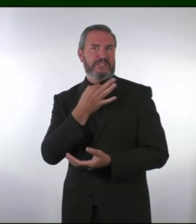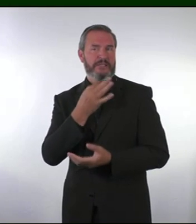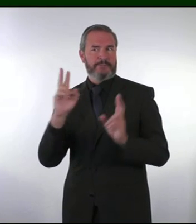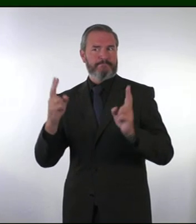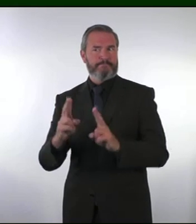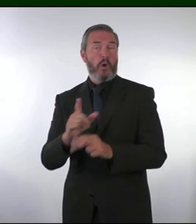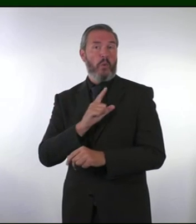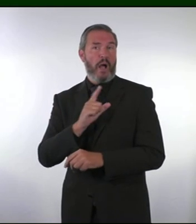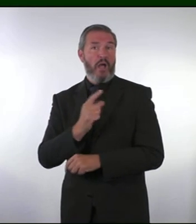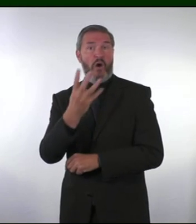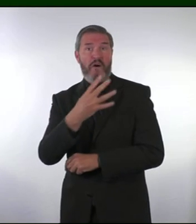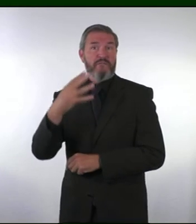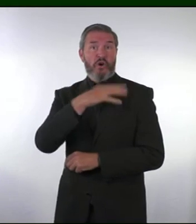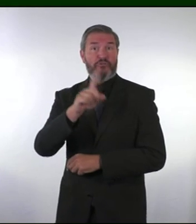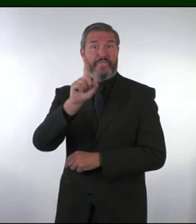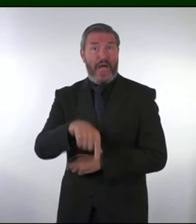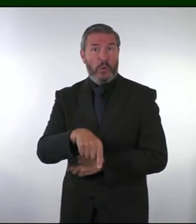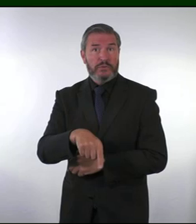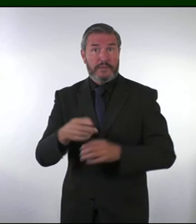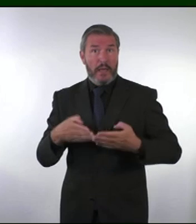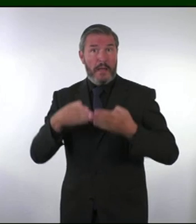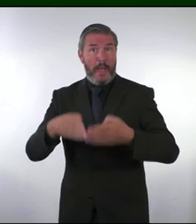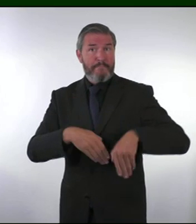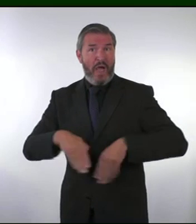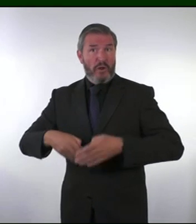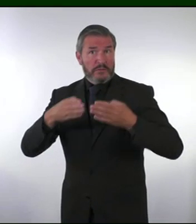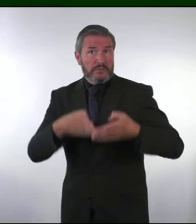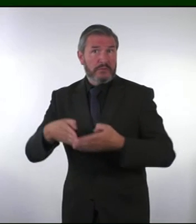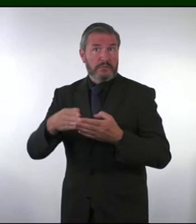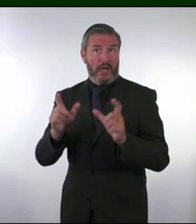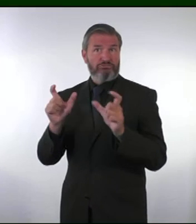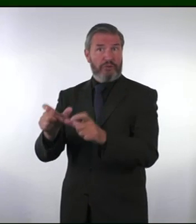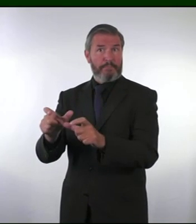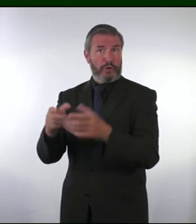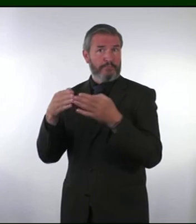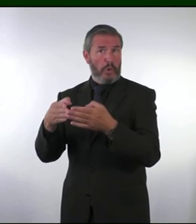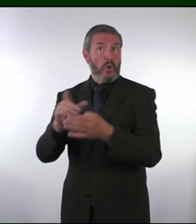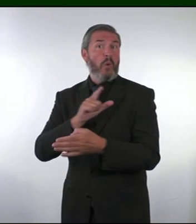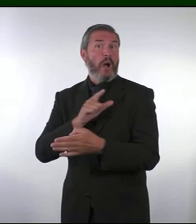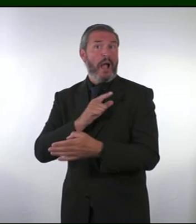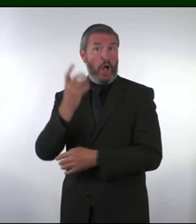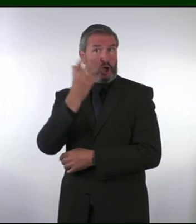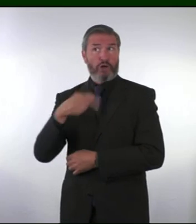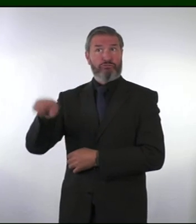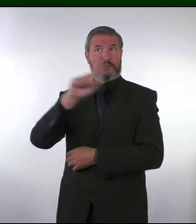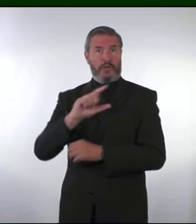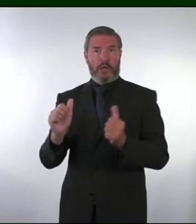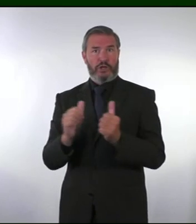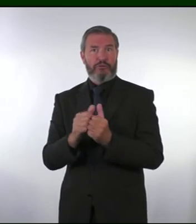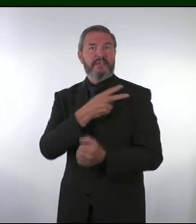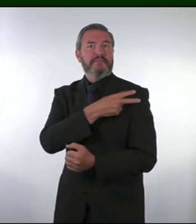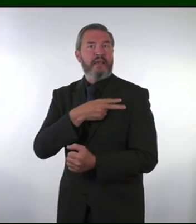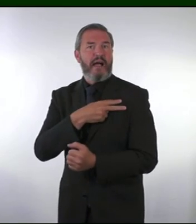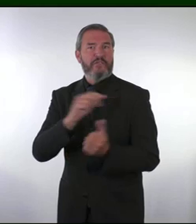Some 400,000 mariners are stuck on board their ships owing to the failure of countries to agree crew changes.